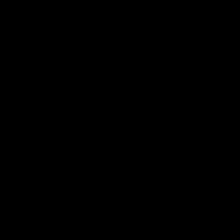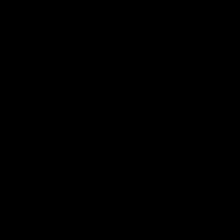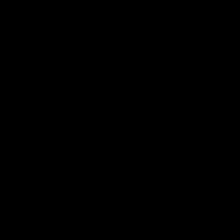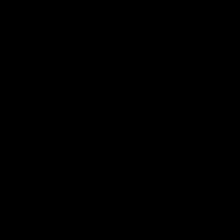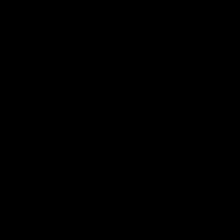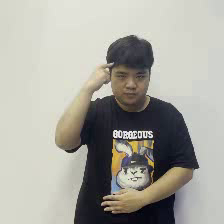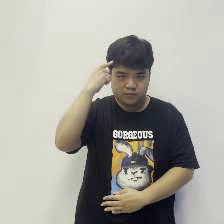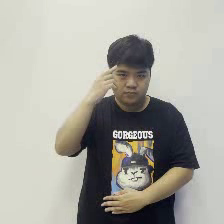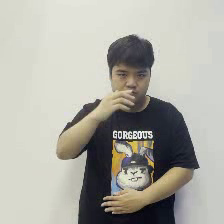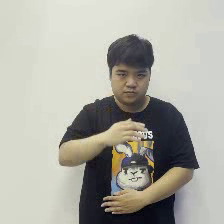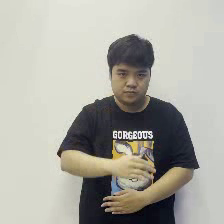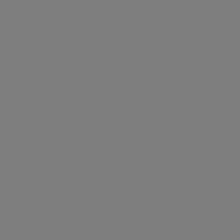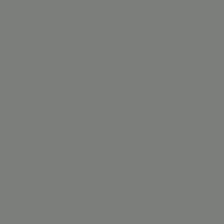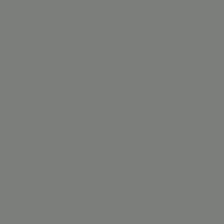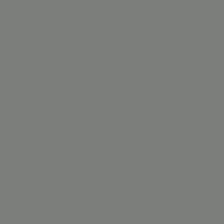Đầu